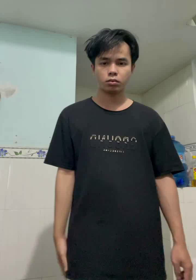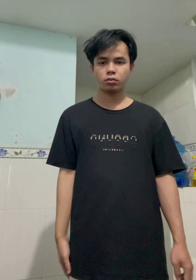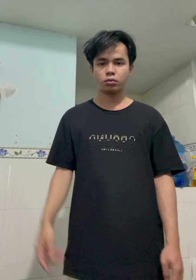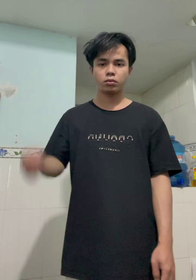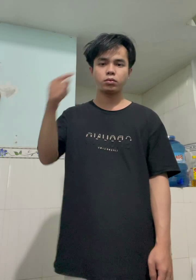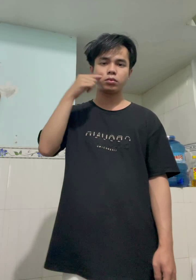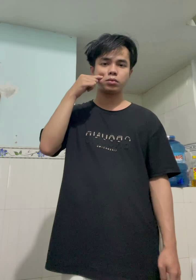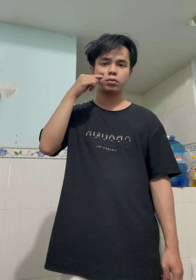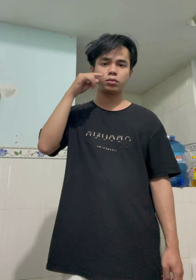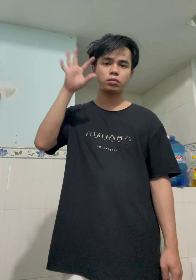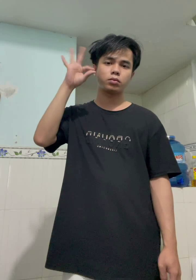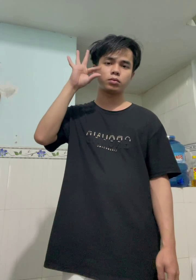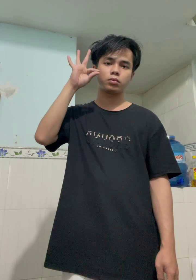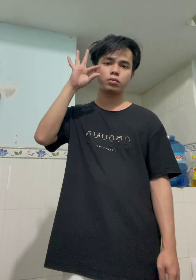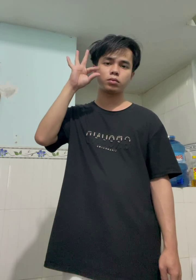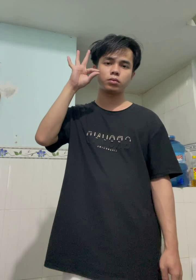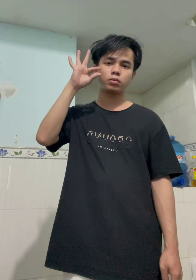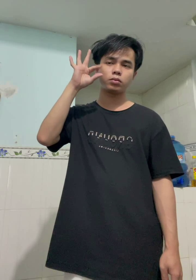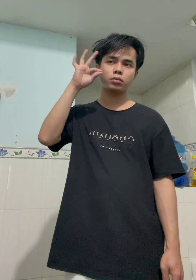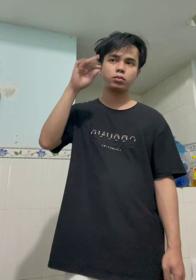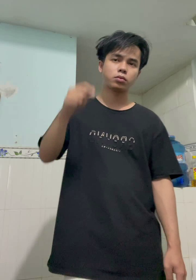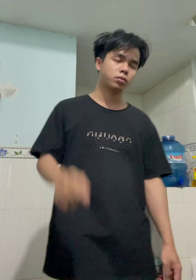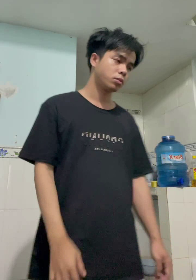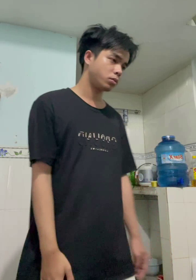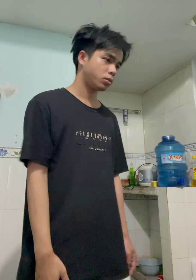lam quen